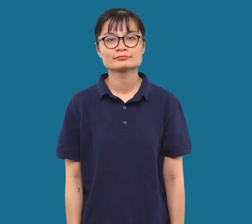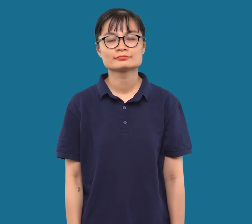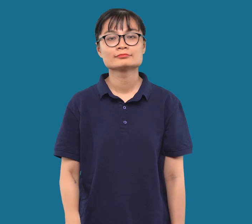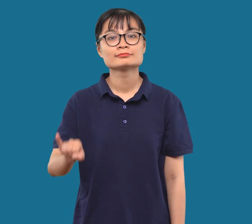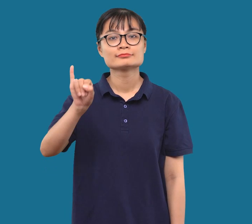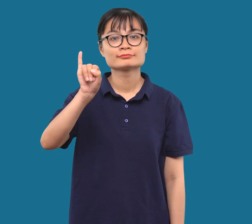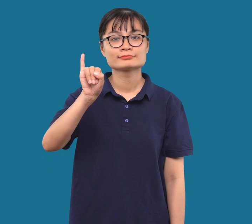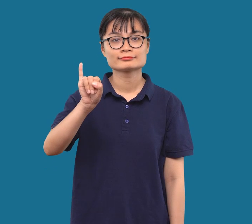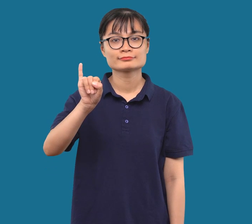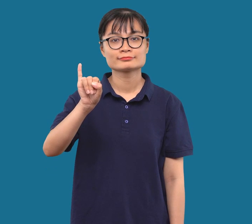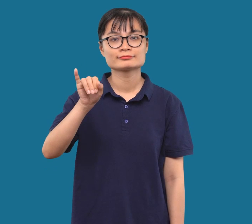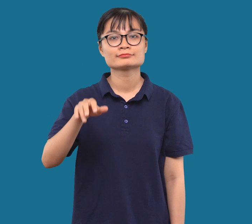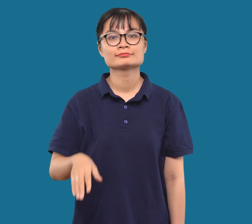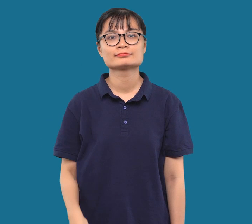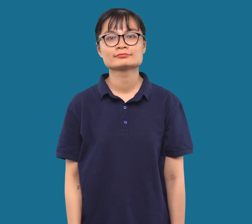i